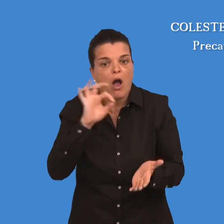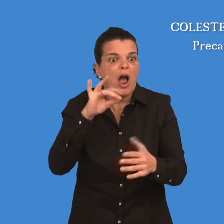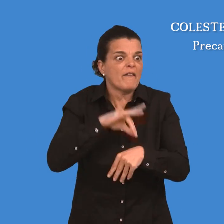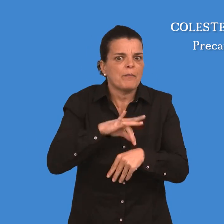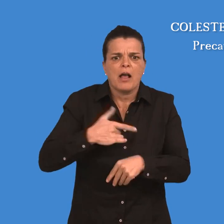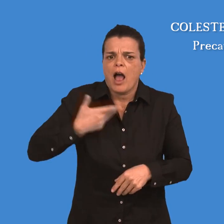enfermo